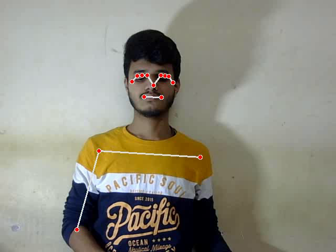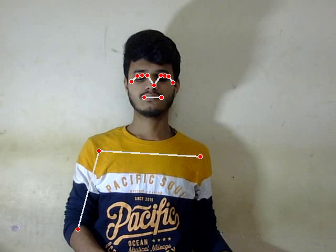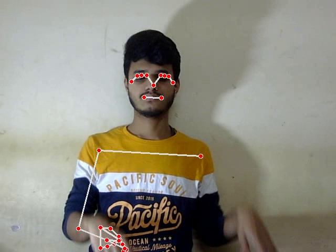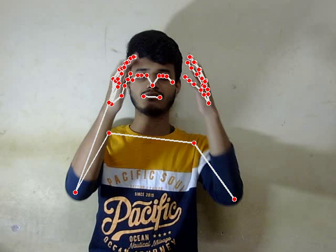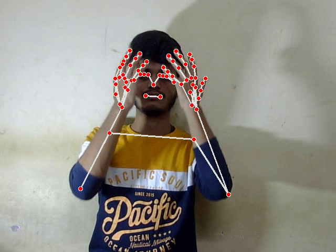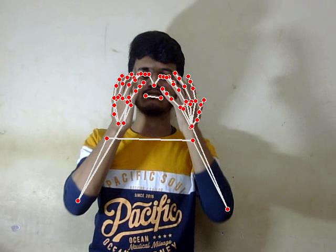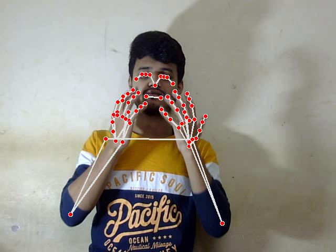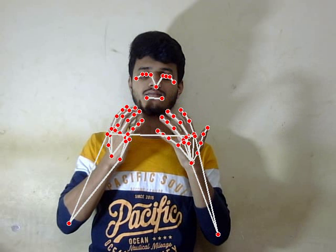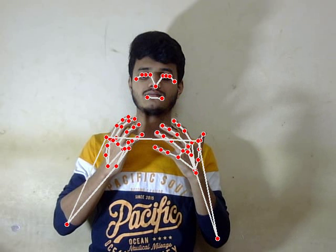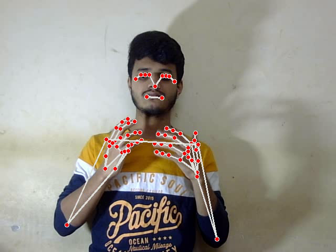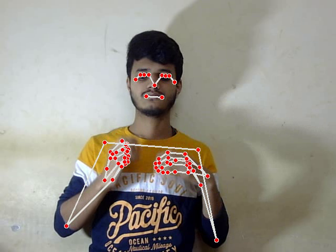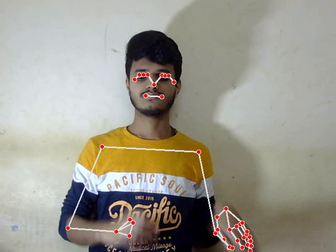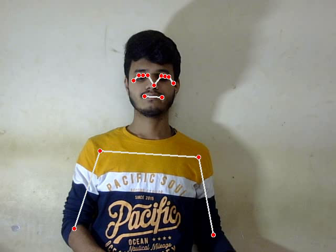sad